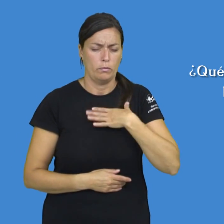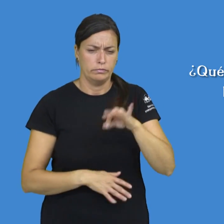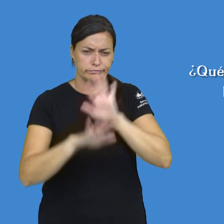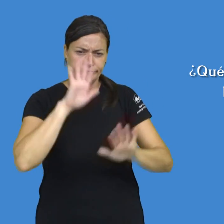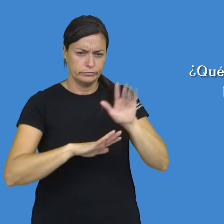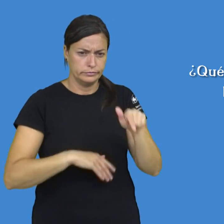complicado